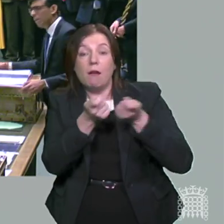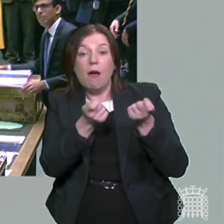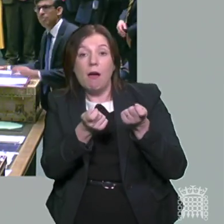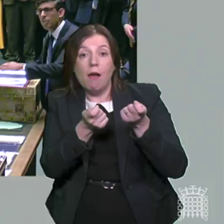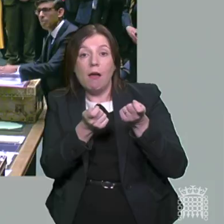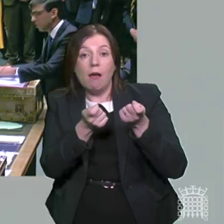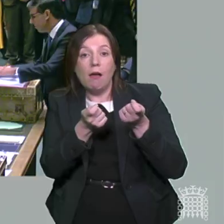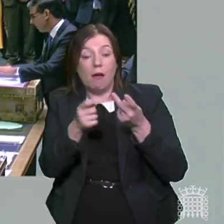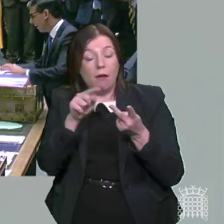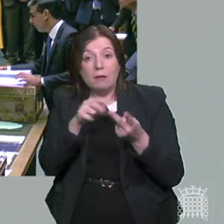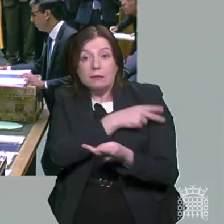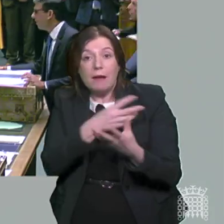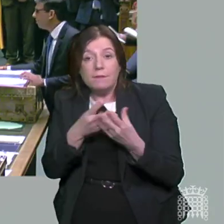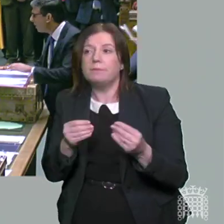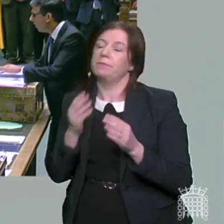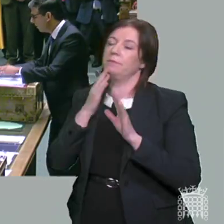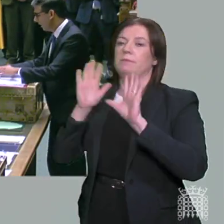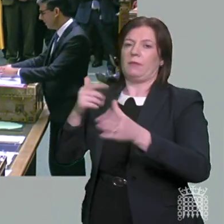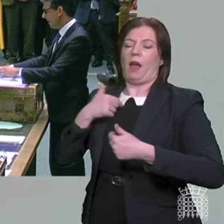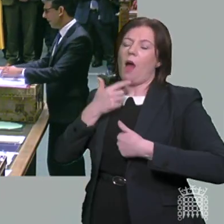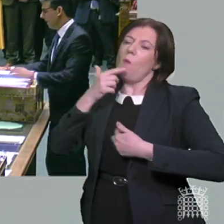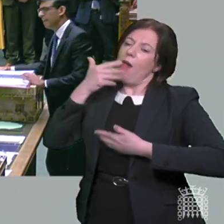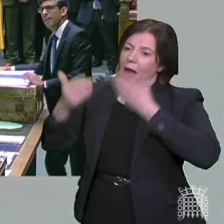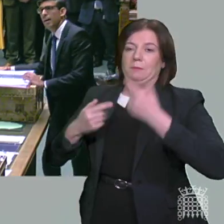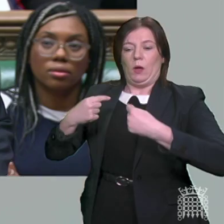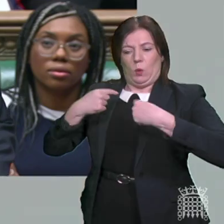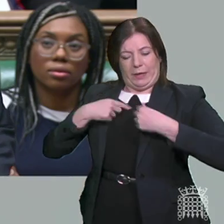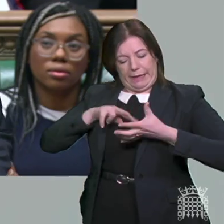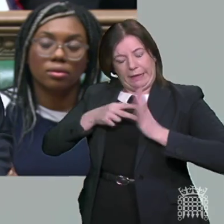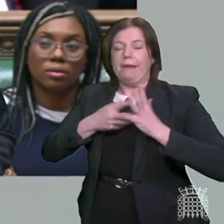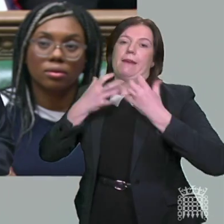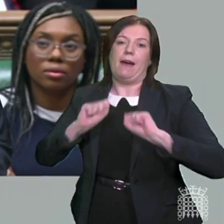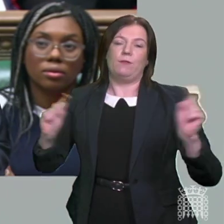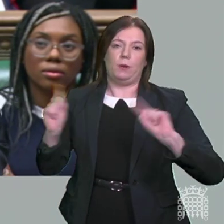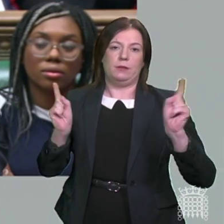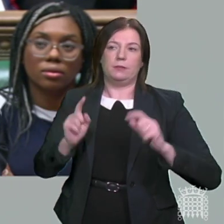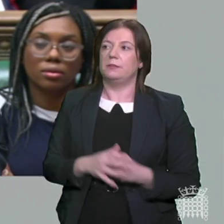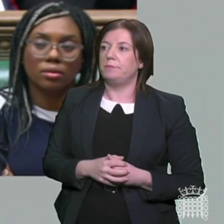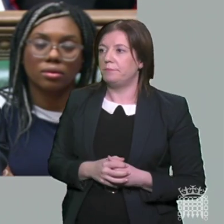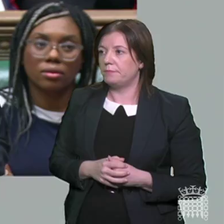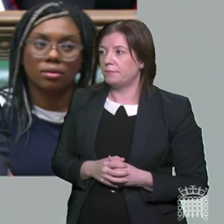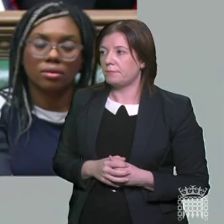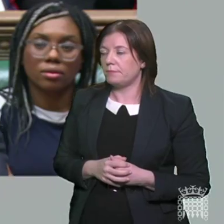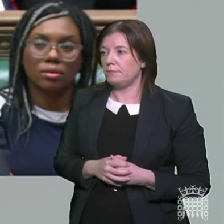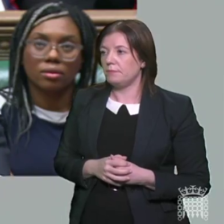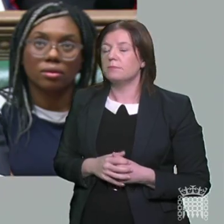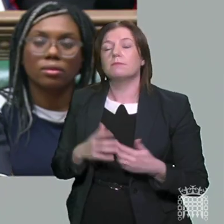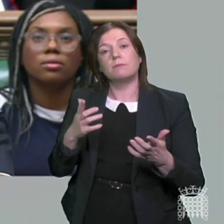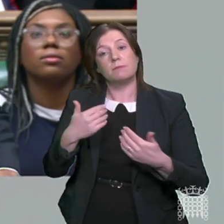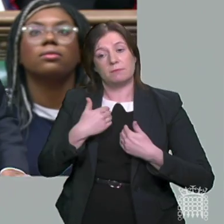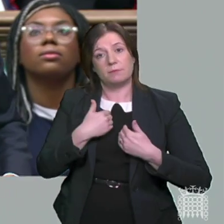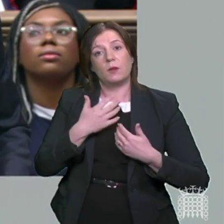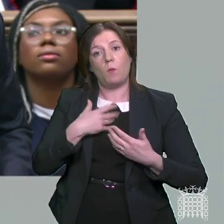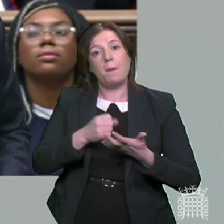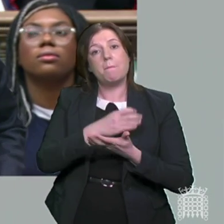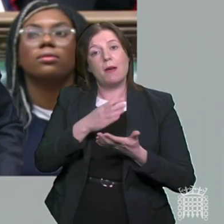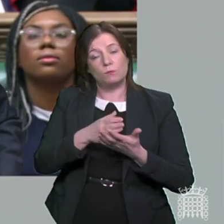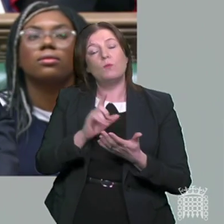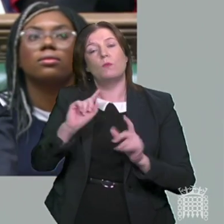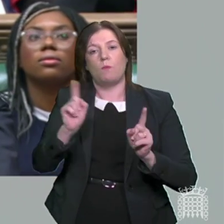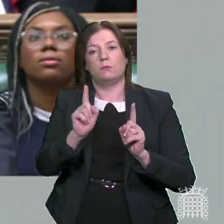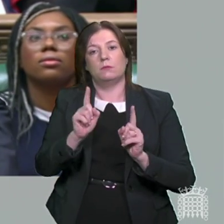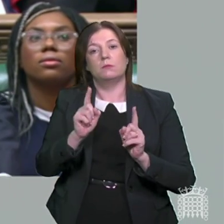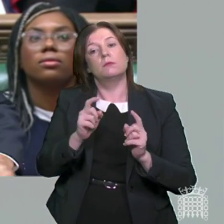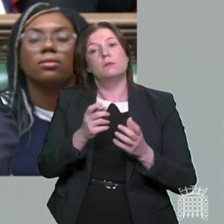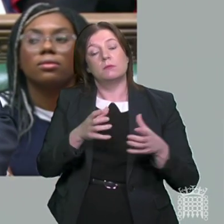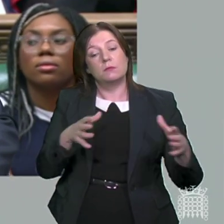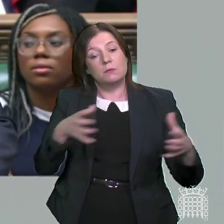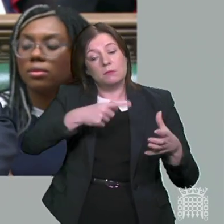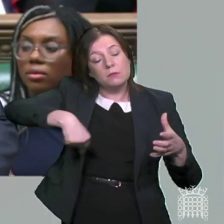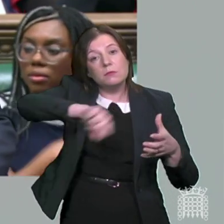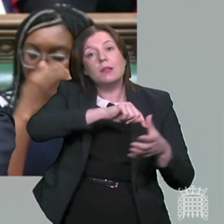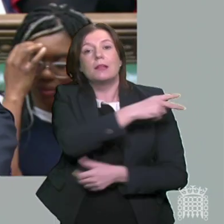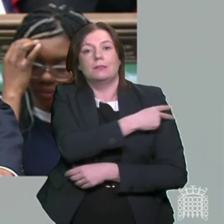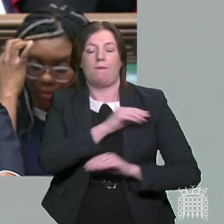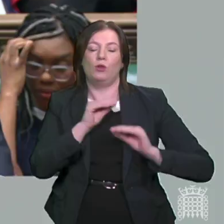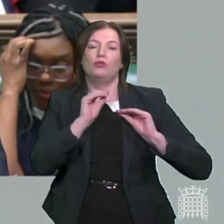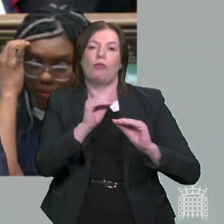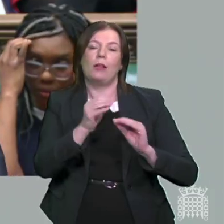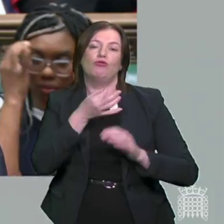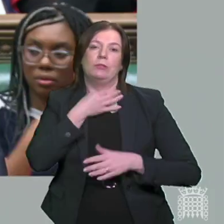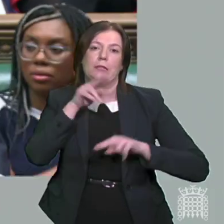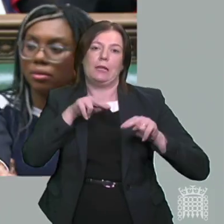Let me outline for the right honourable and learned Gentleman exactly what steps we are taking, and that is to ensure that mandatory training to improve risk assessments is being put in place.